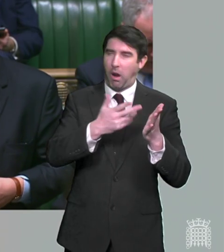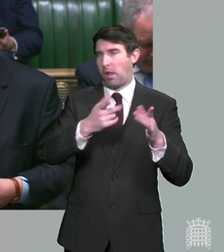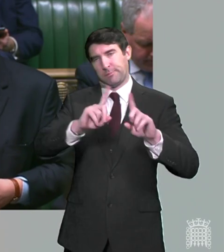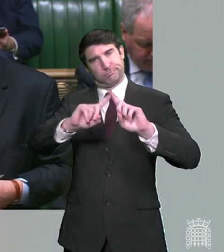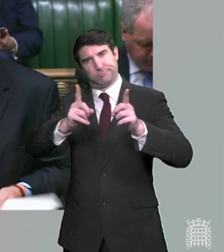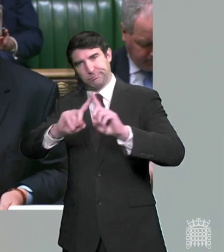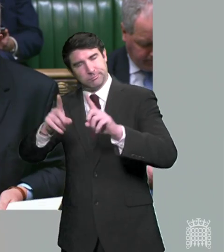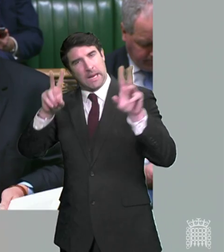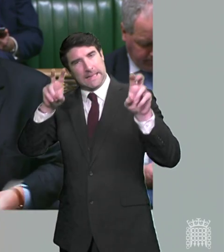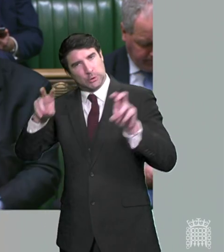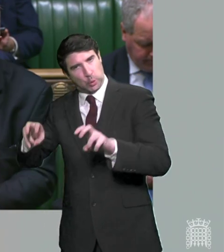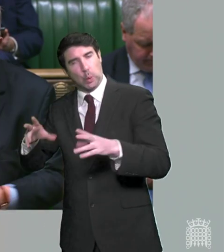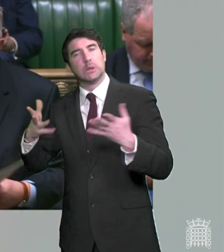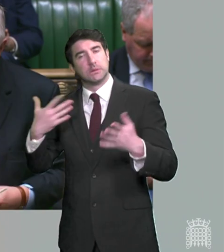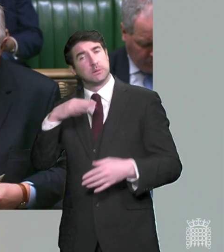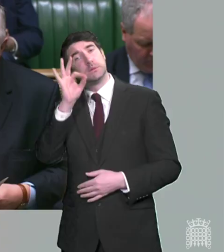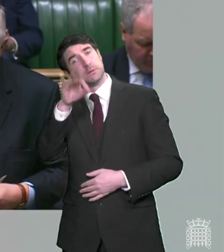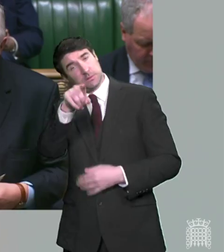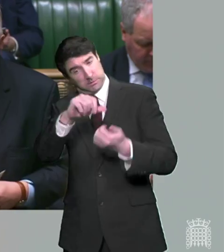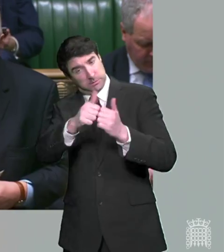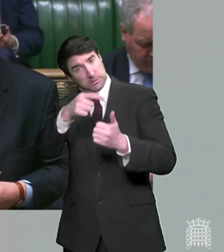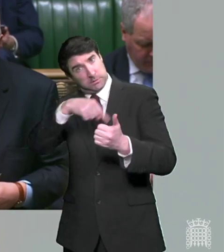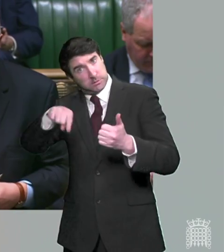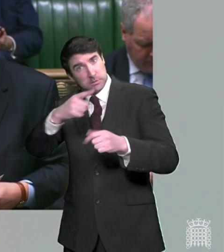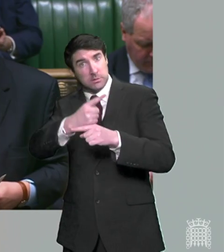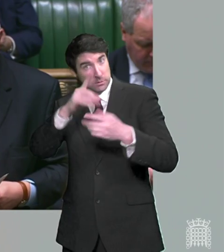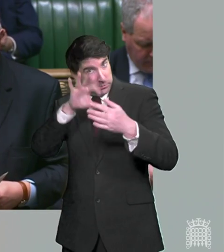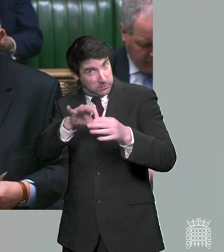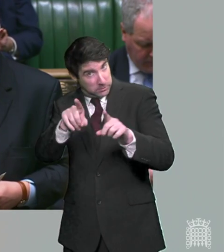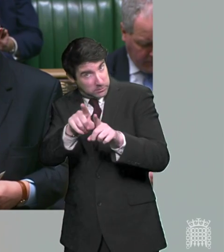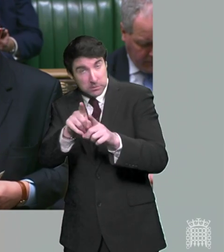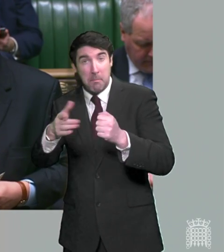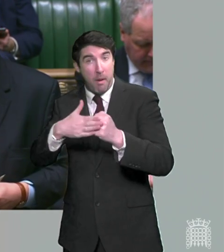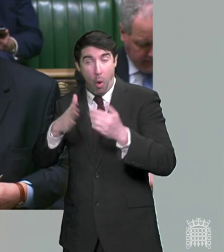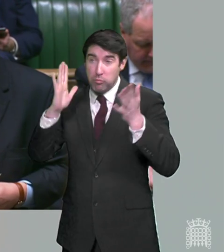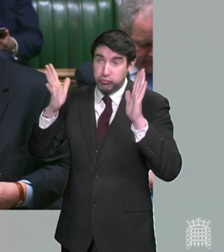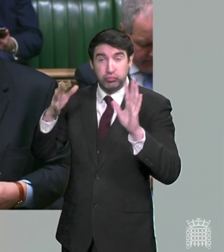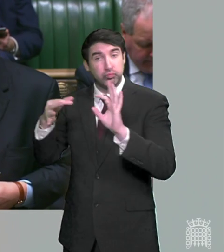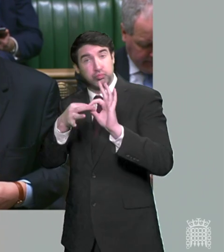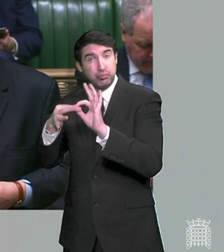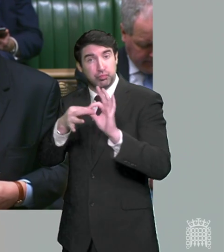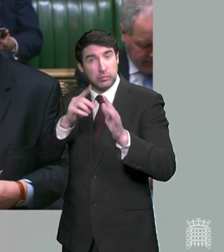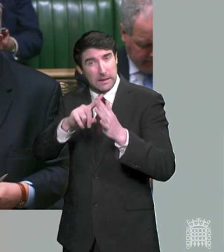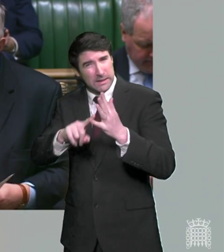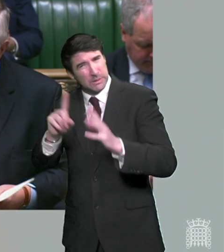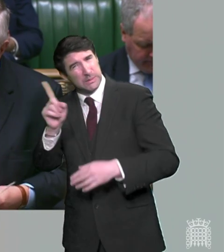Is that something my right honourable Friend’s colleagues say to him when he talks to them in Cabinet?